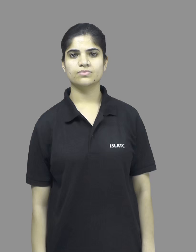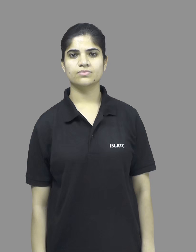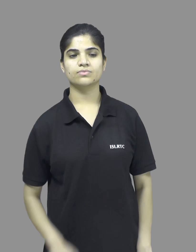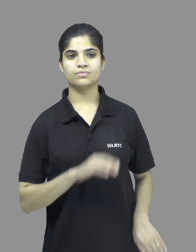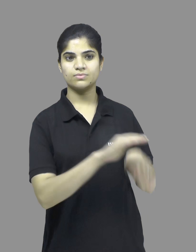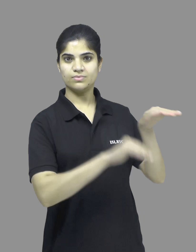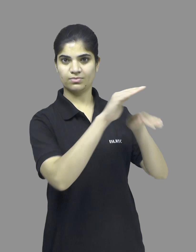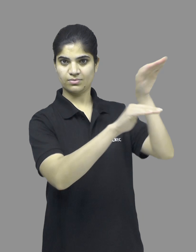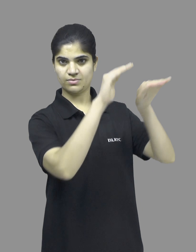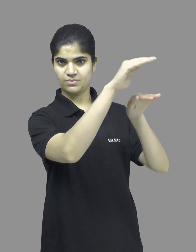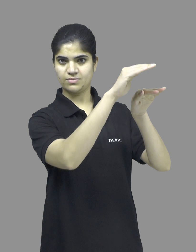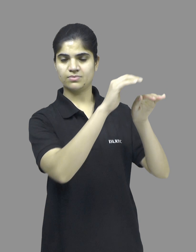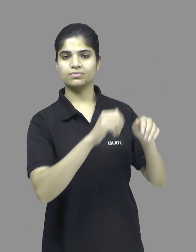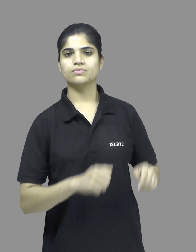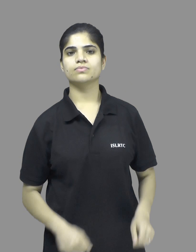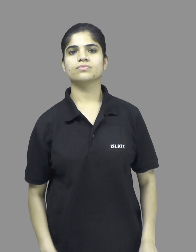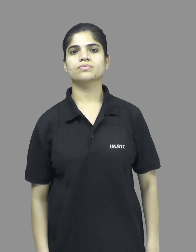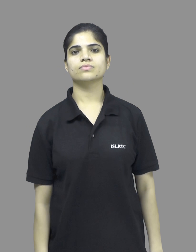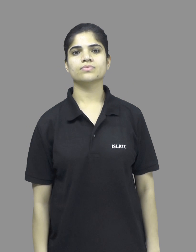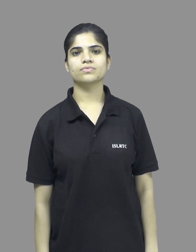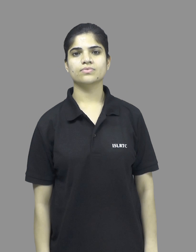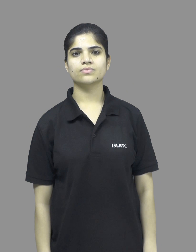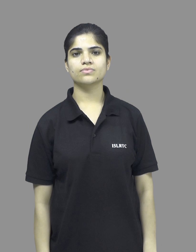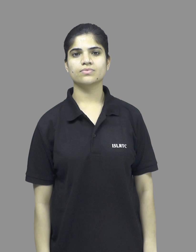Stairs